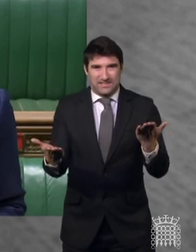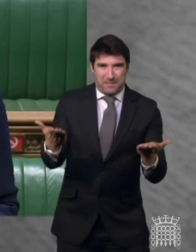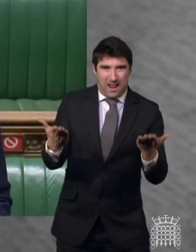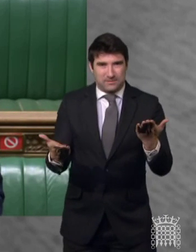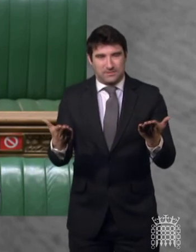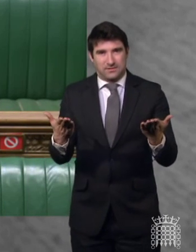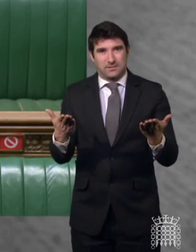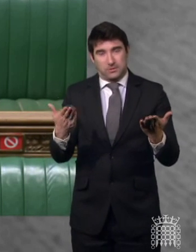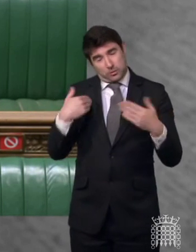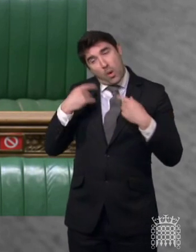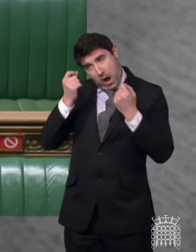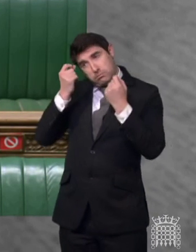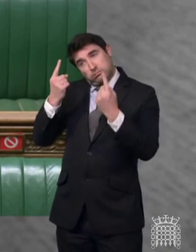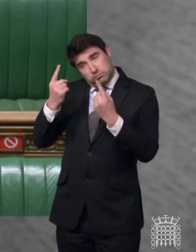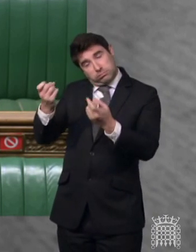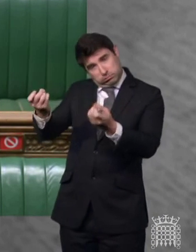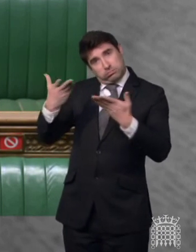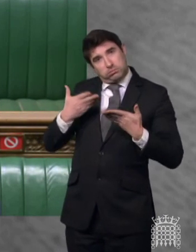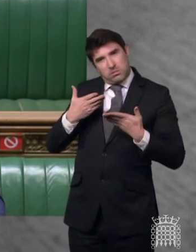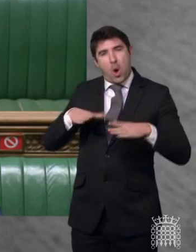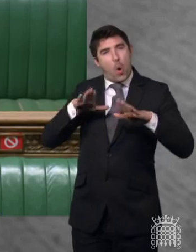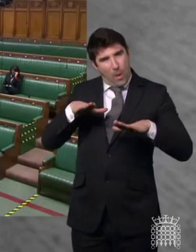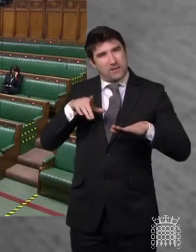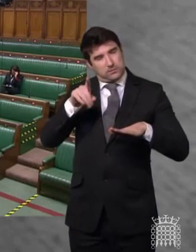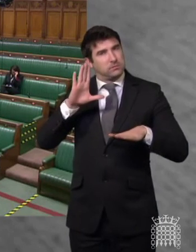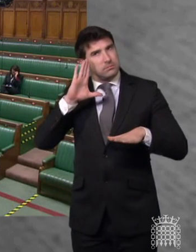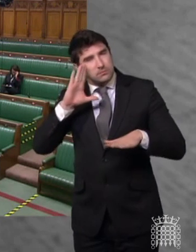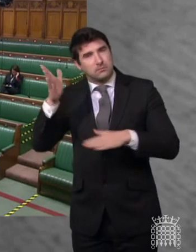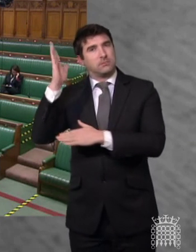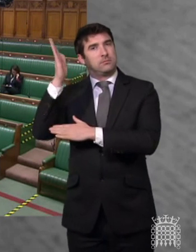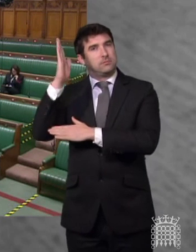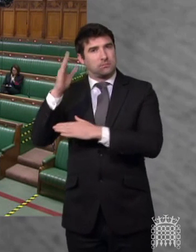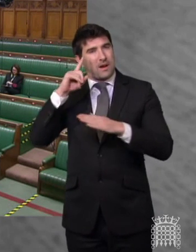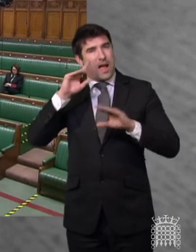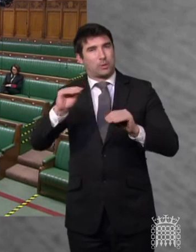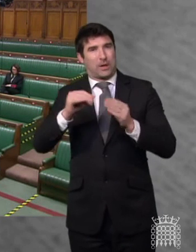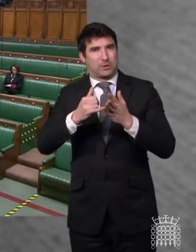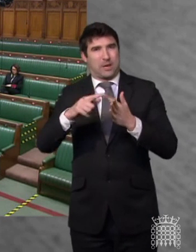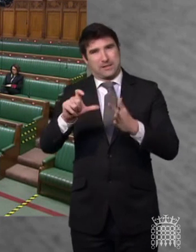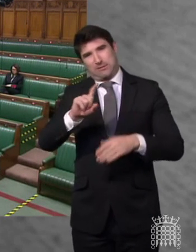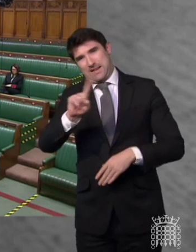I commend to him the Education Secretary’s statement.